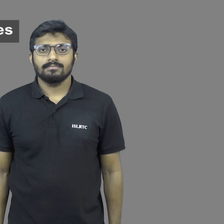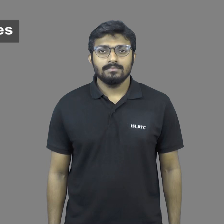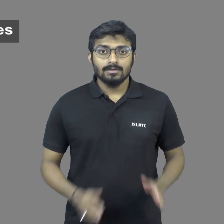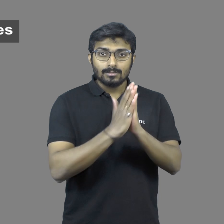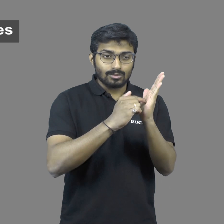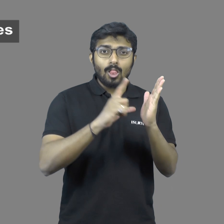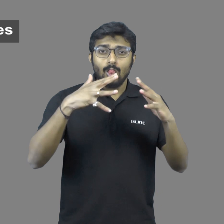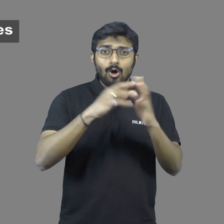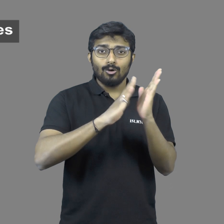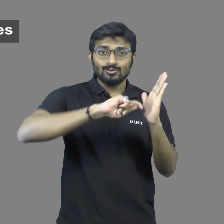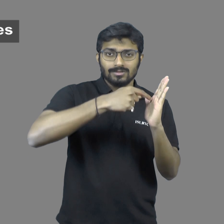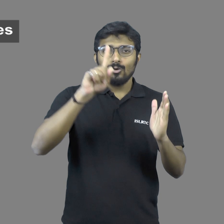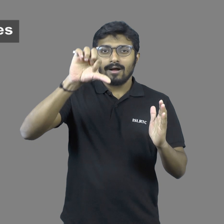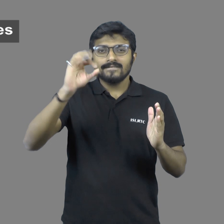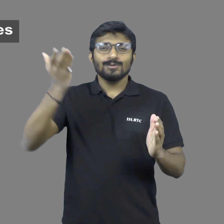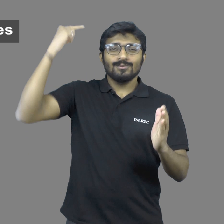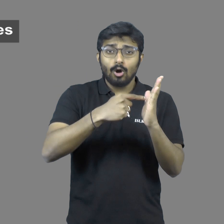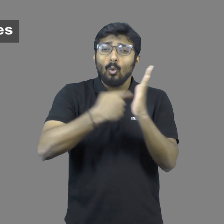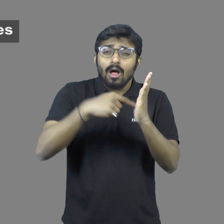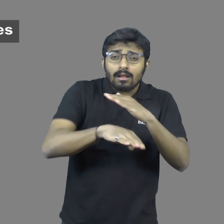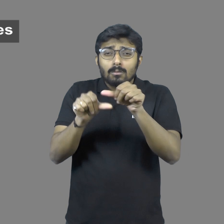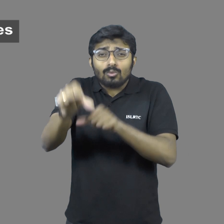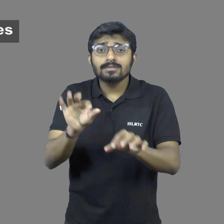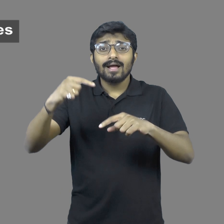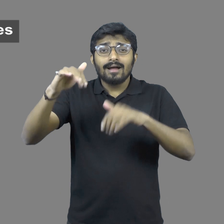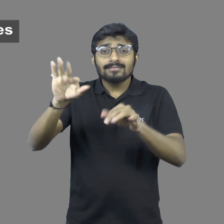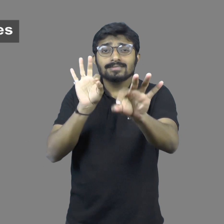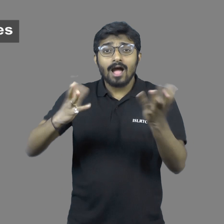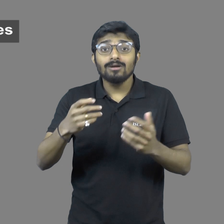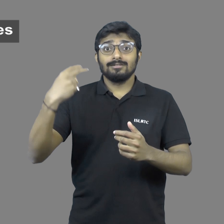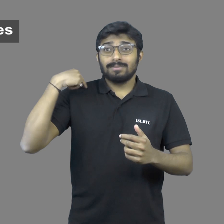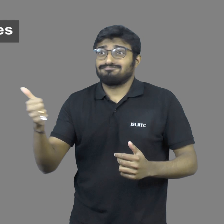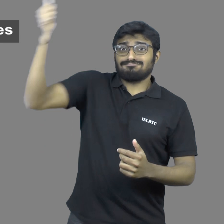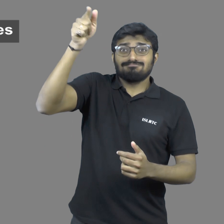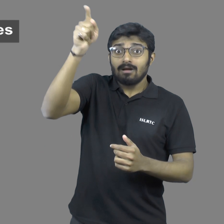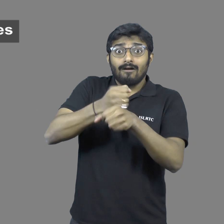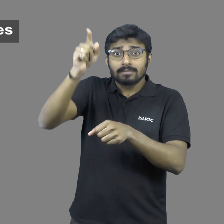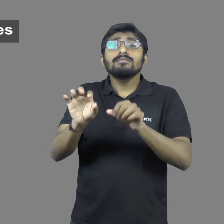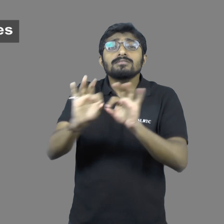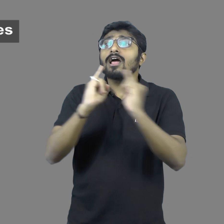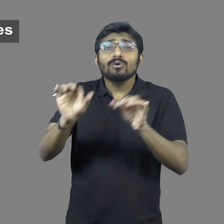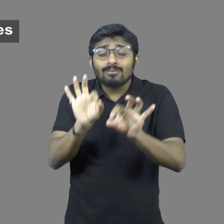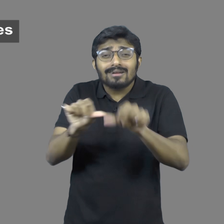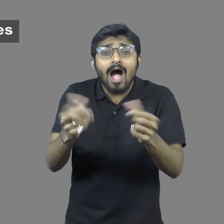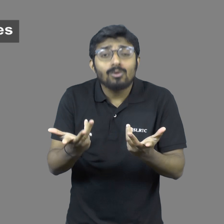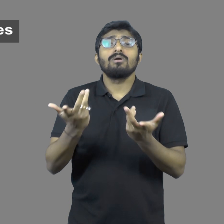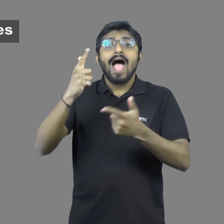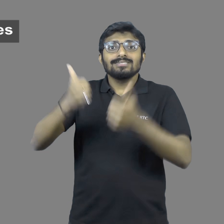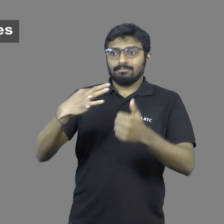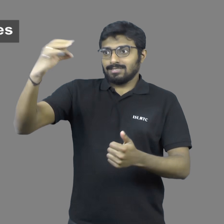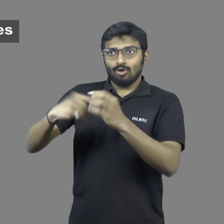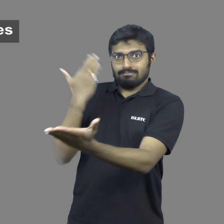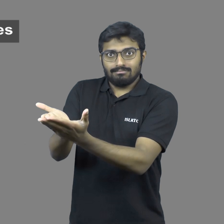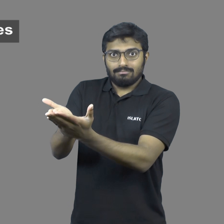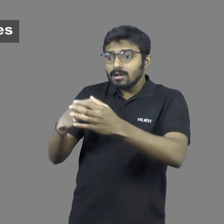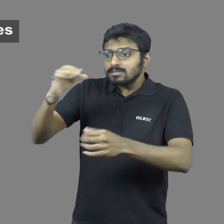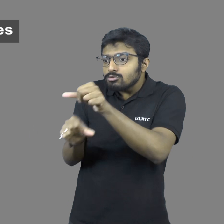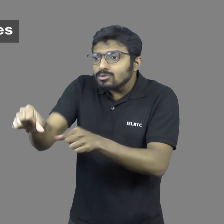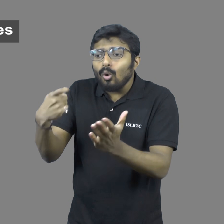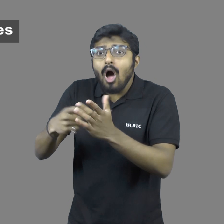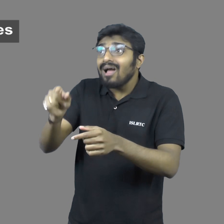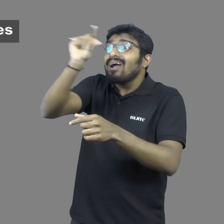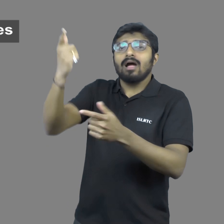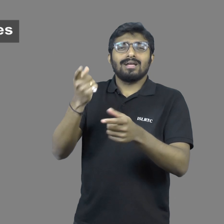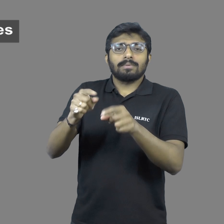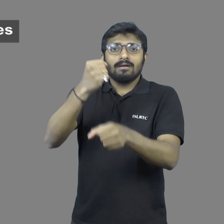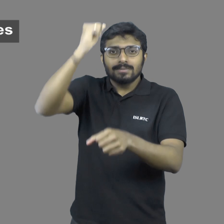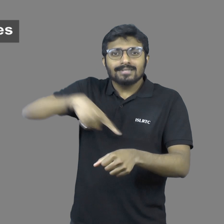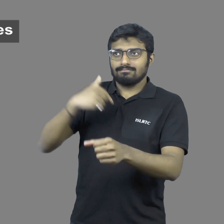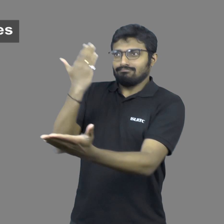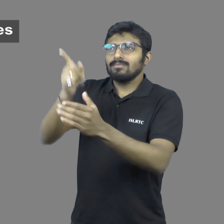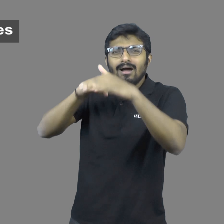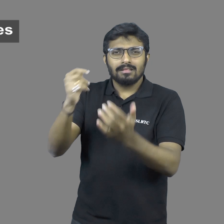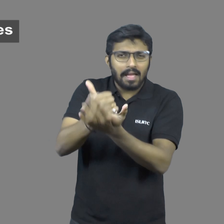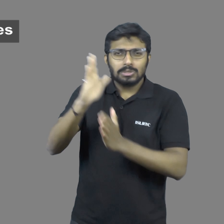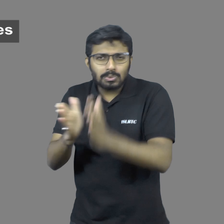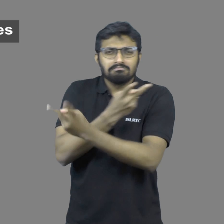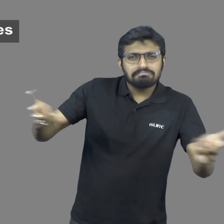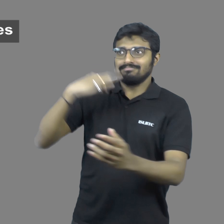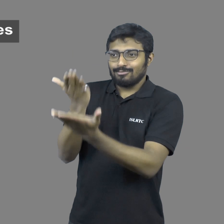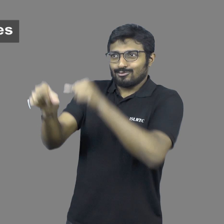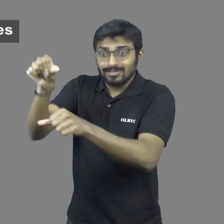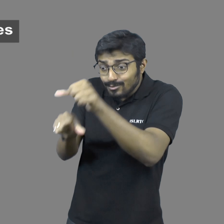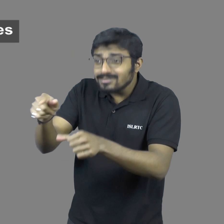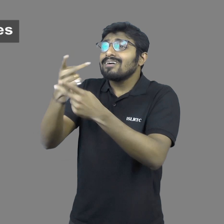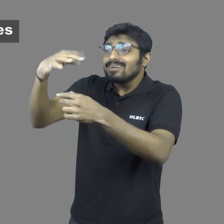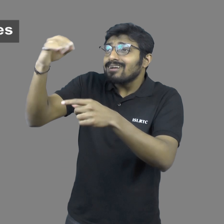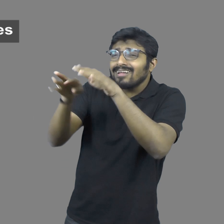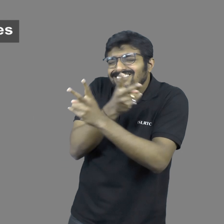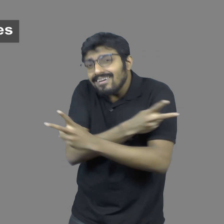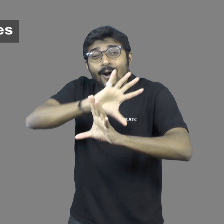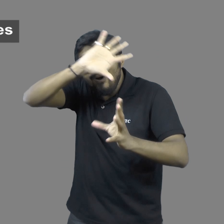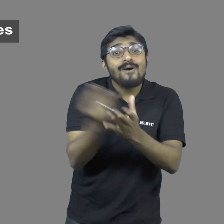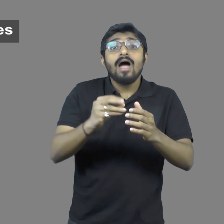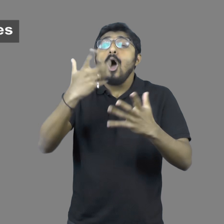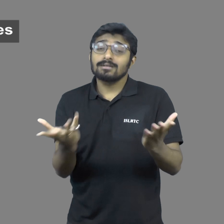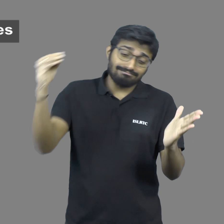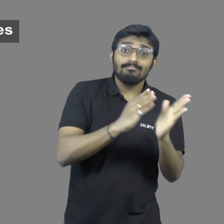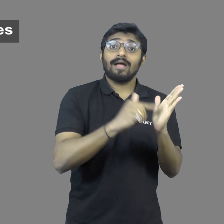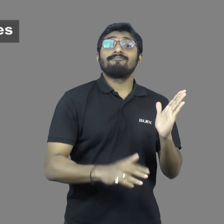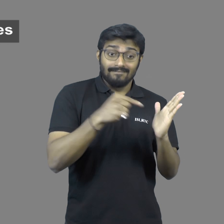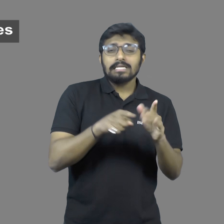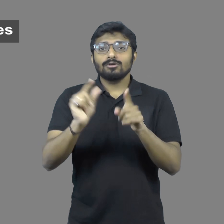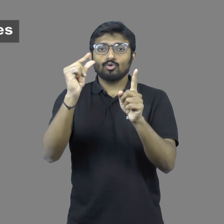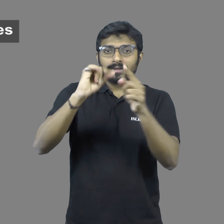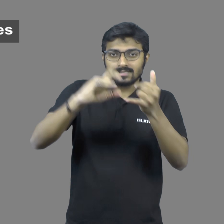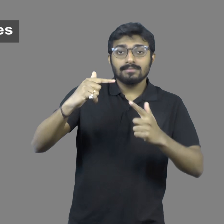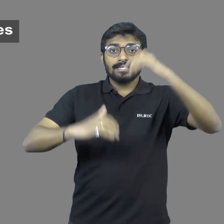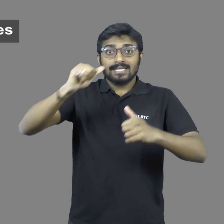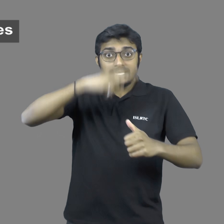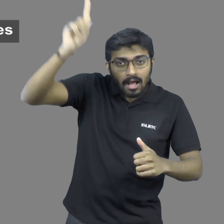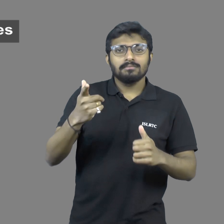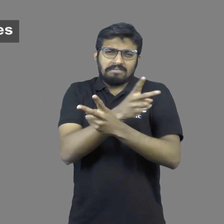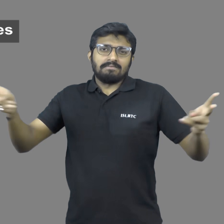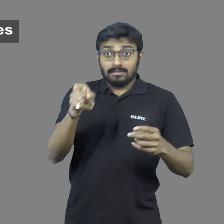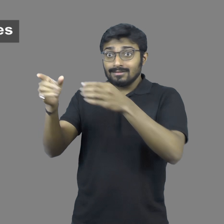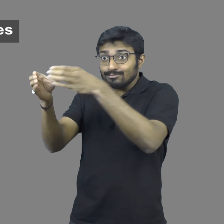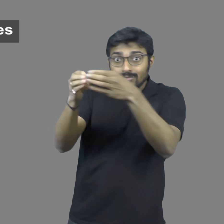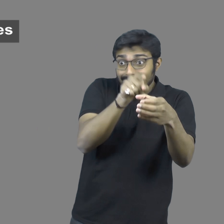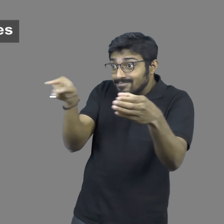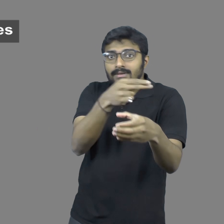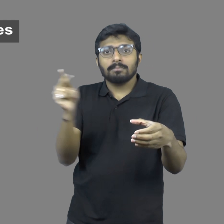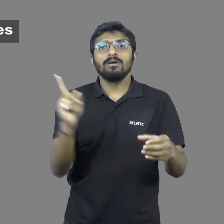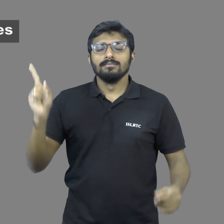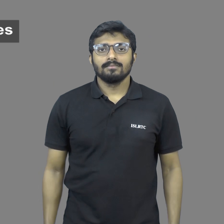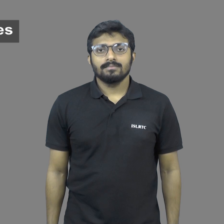Constitutional Bodies